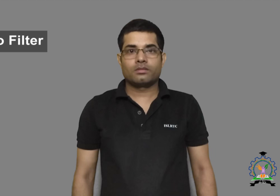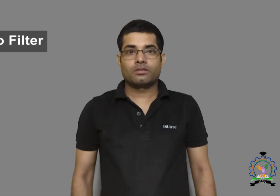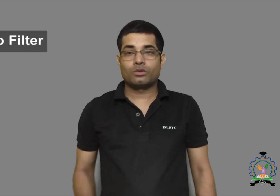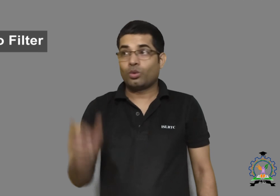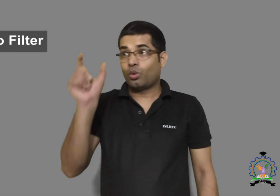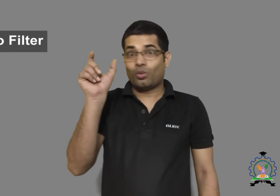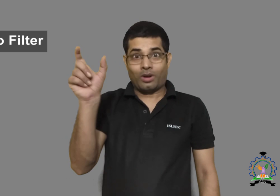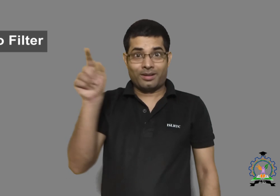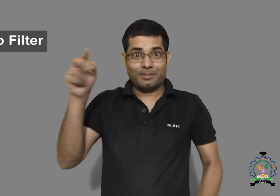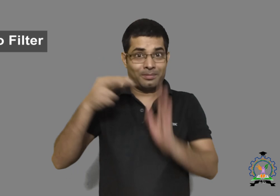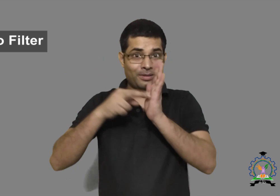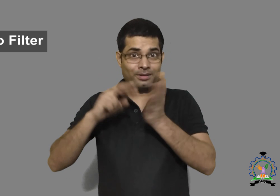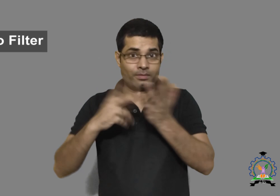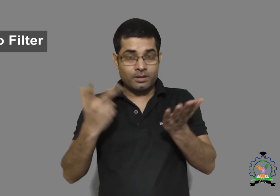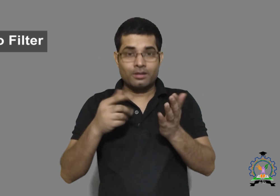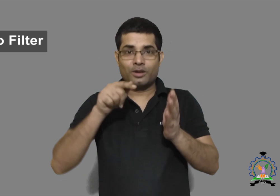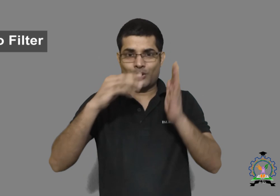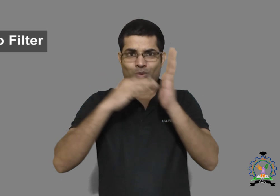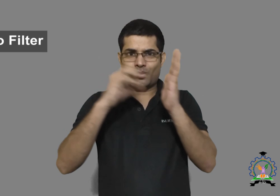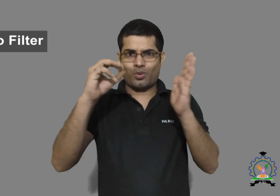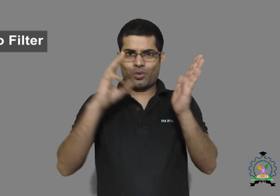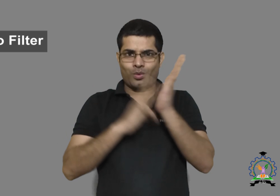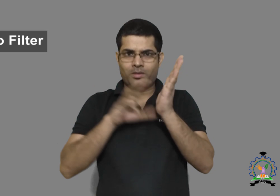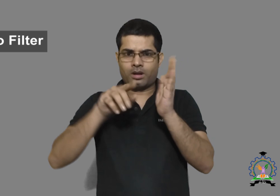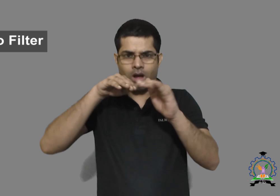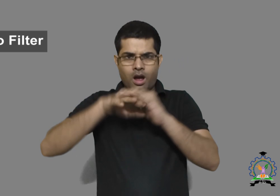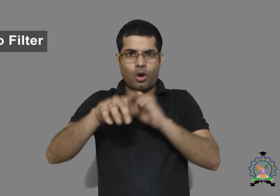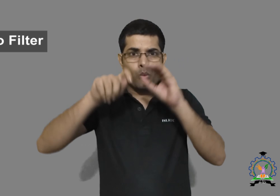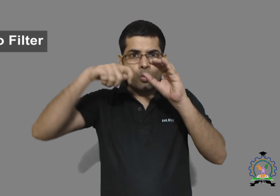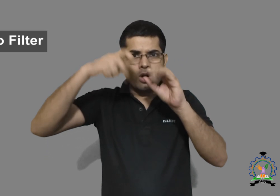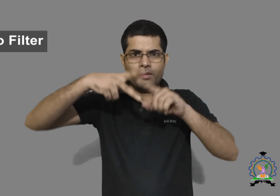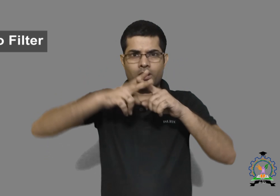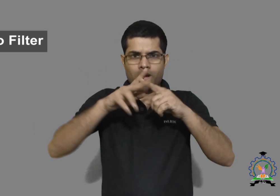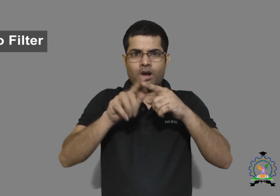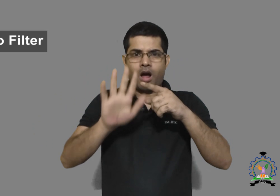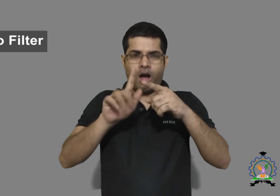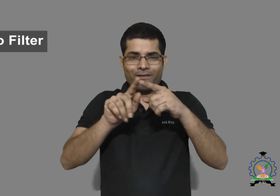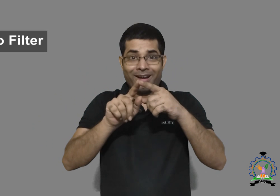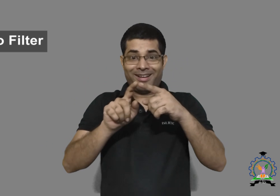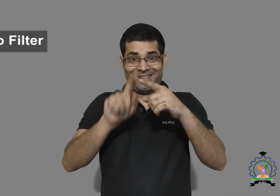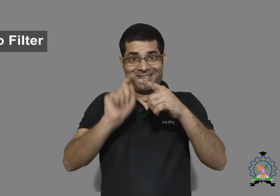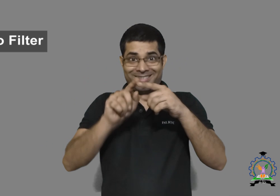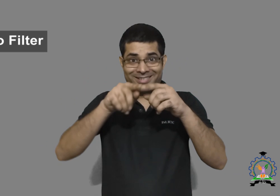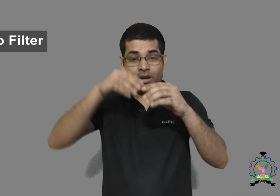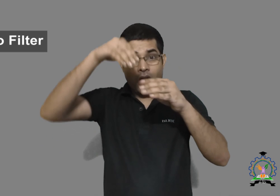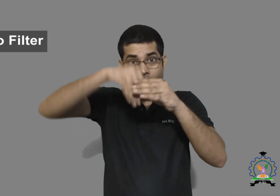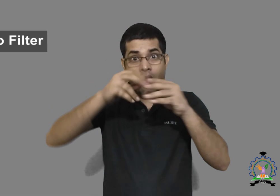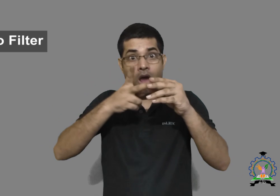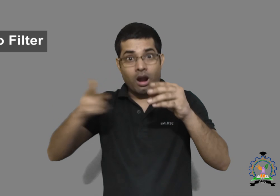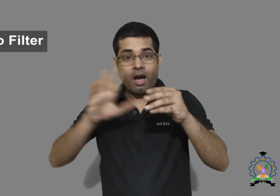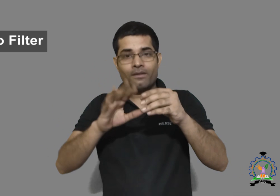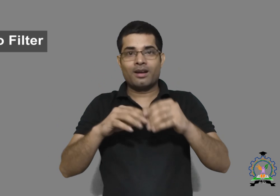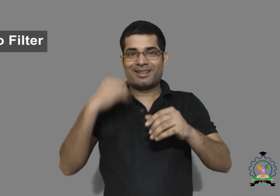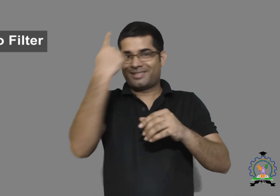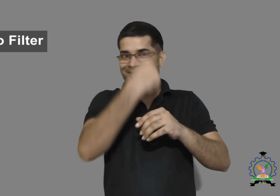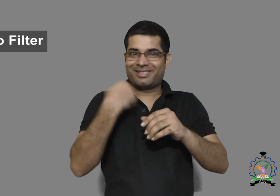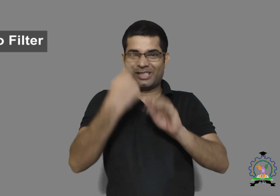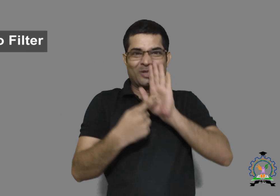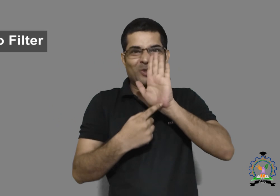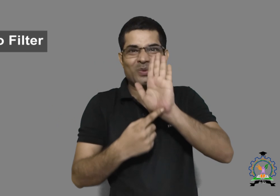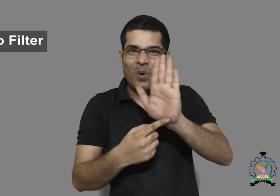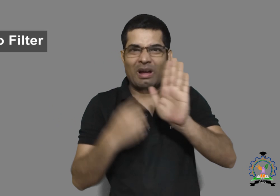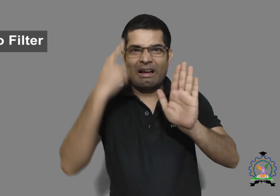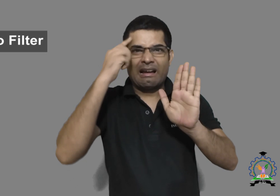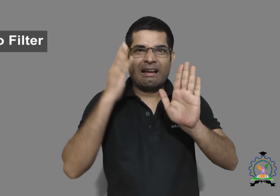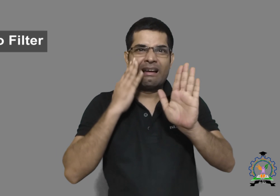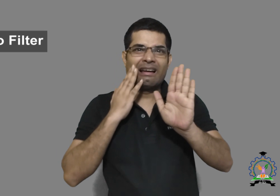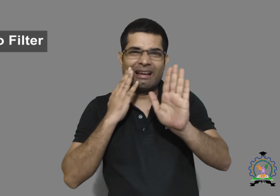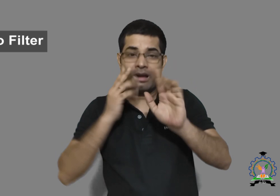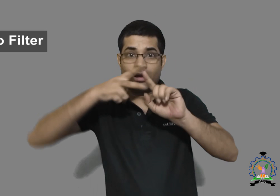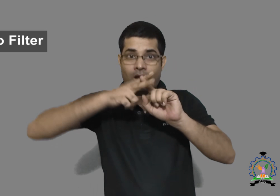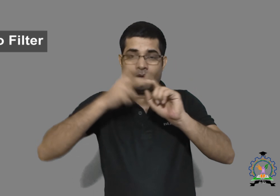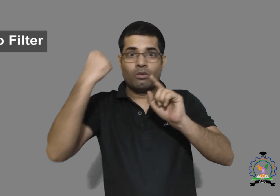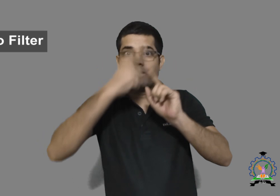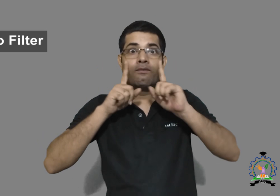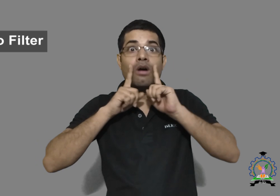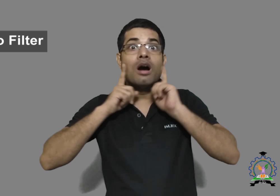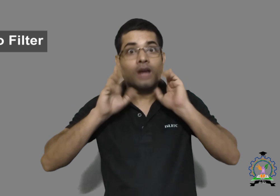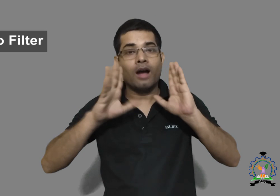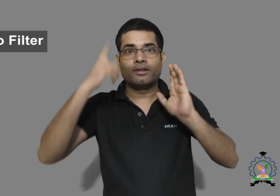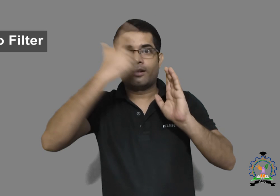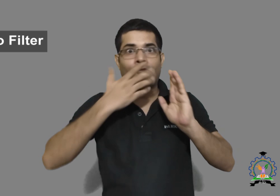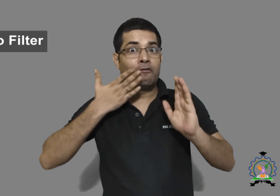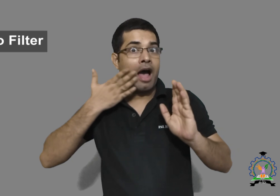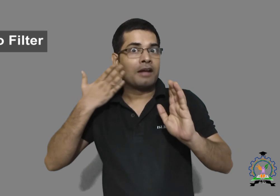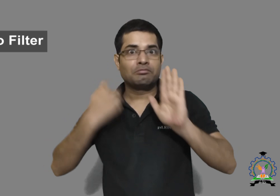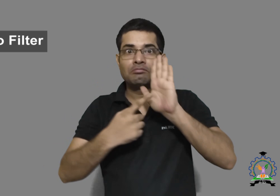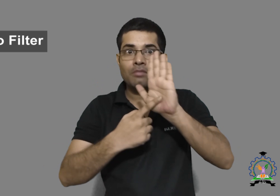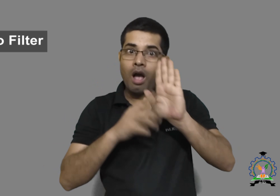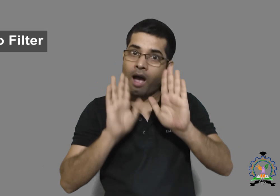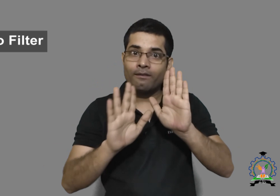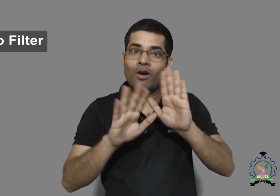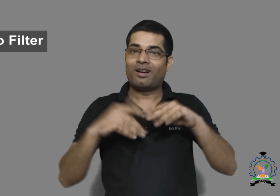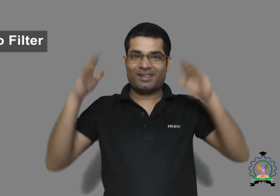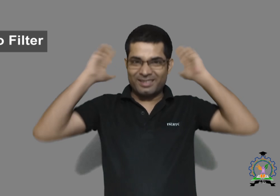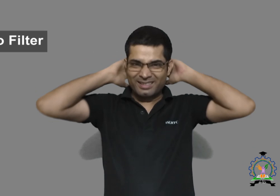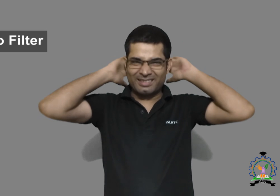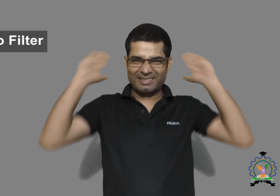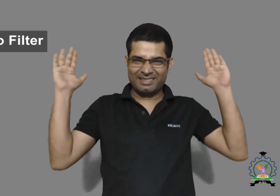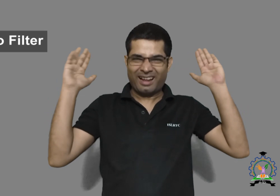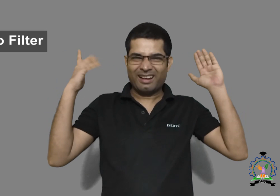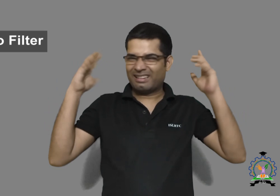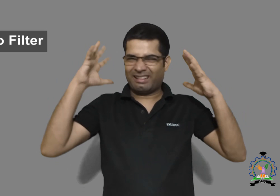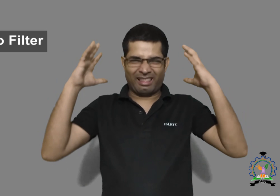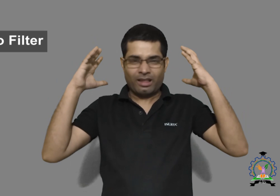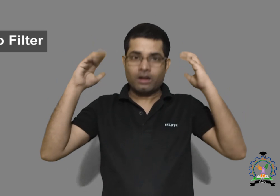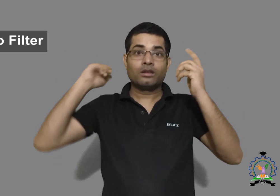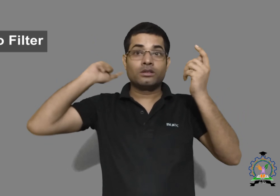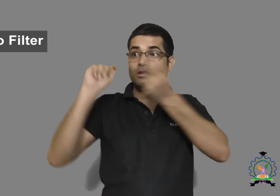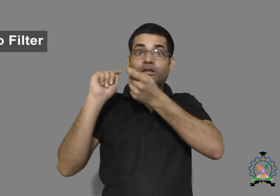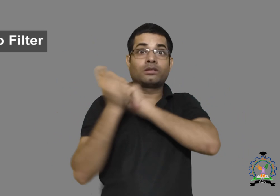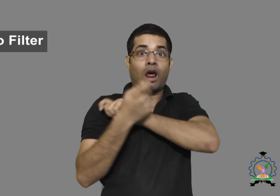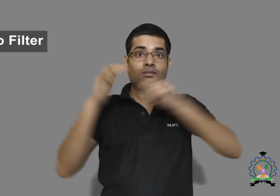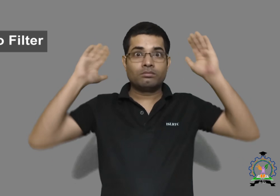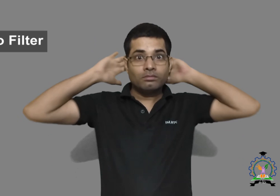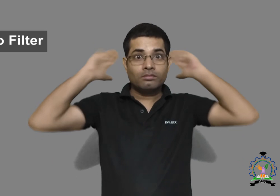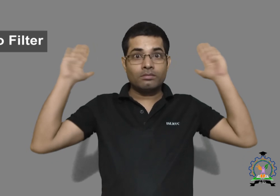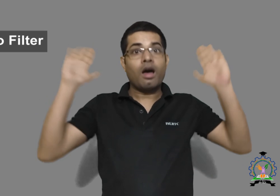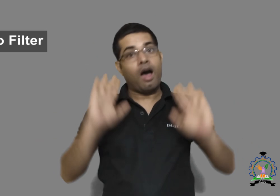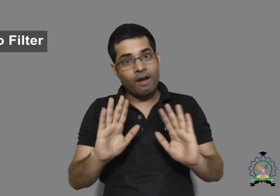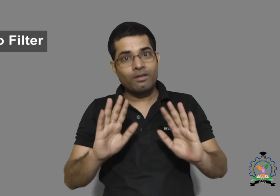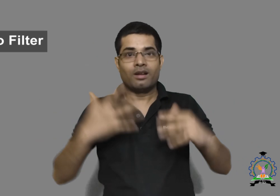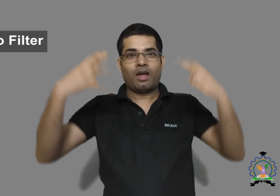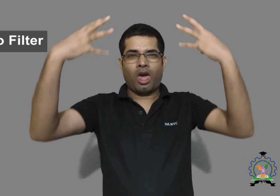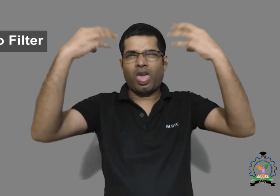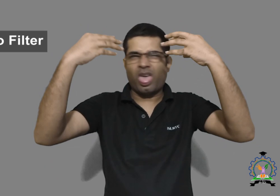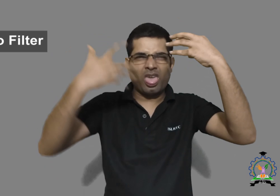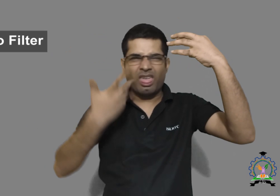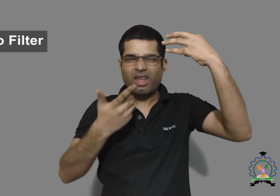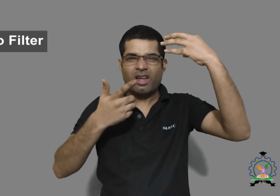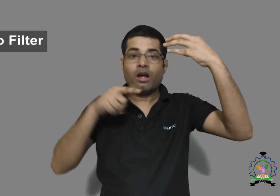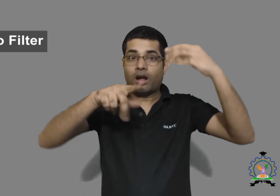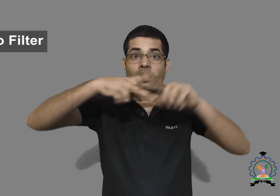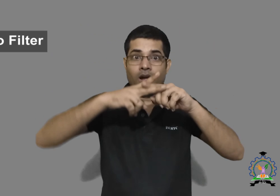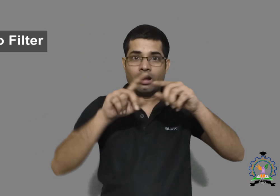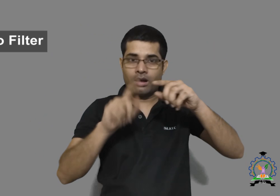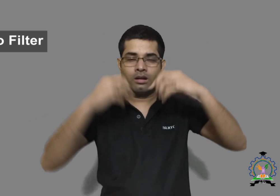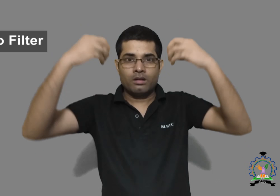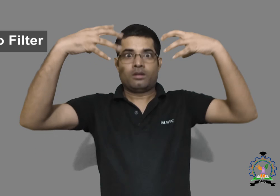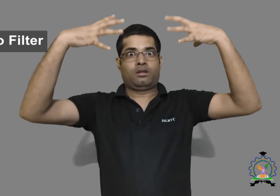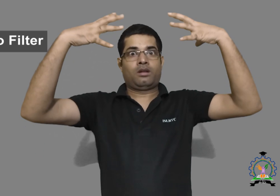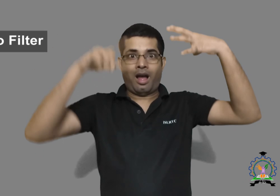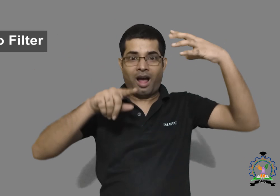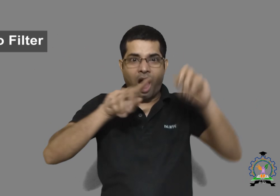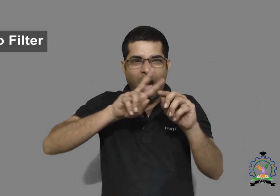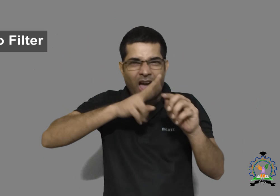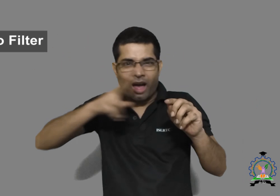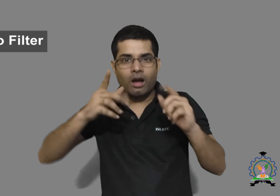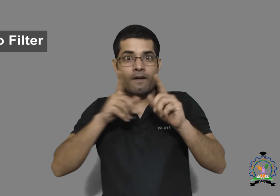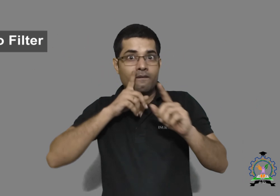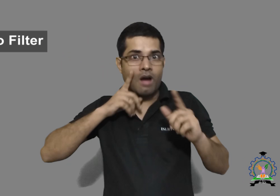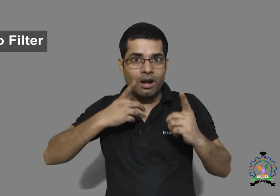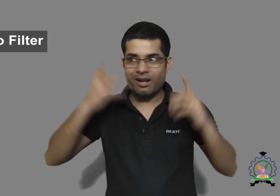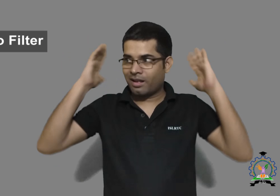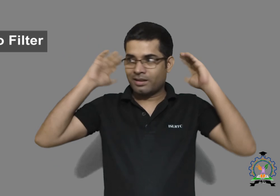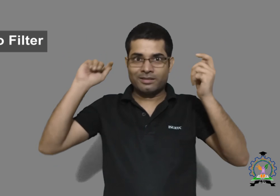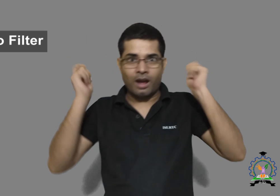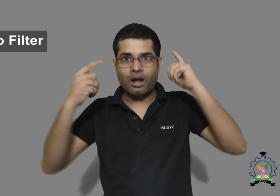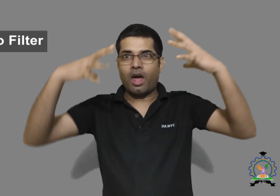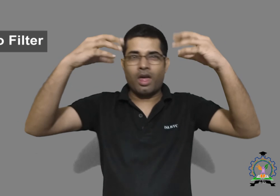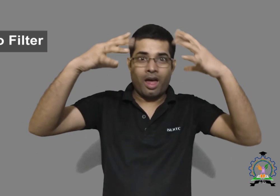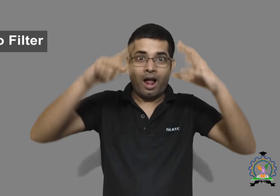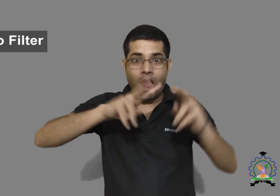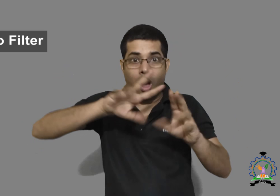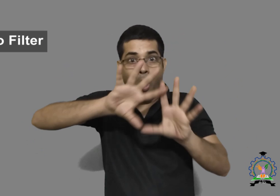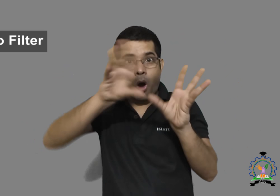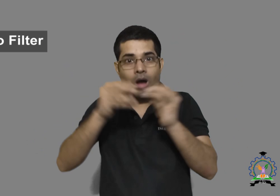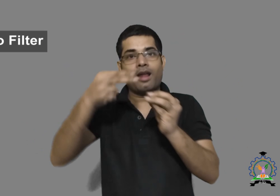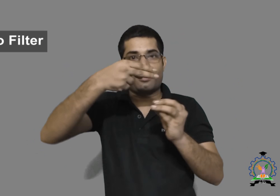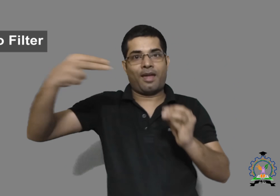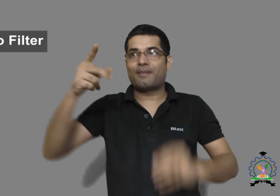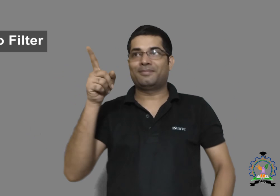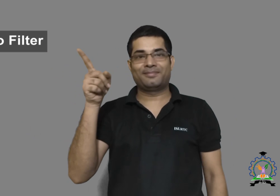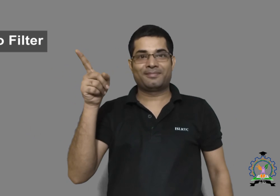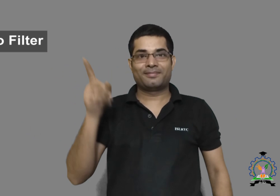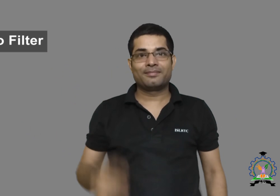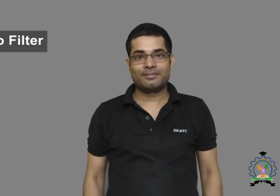Video Filter